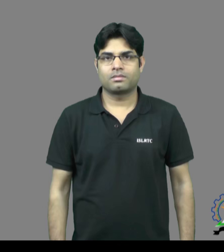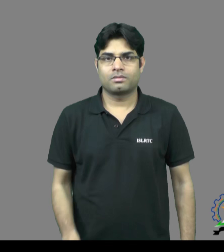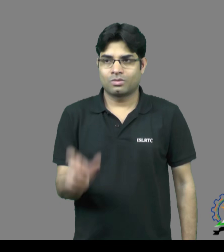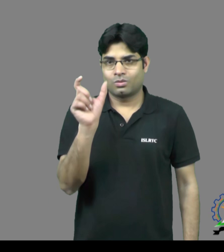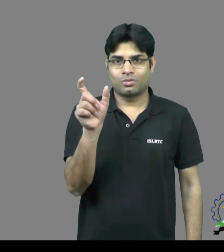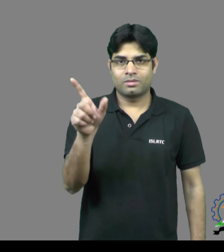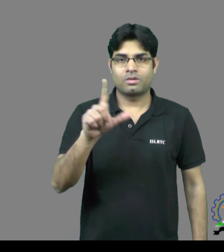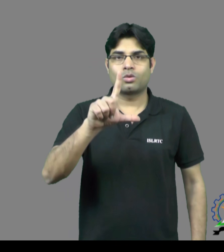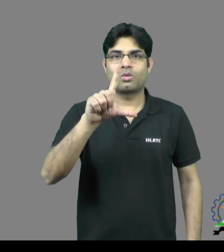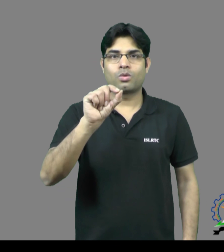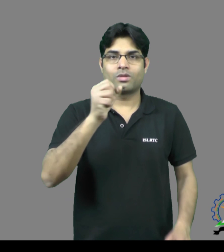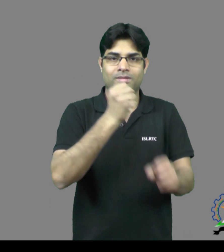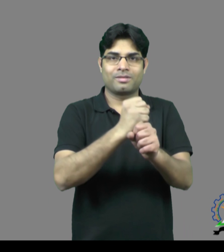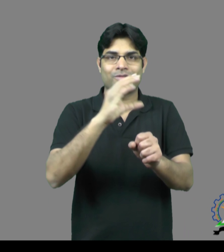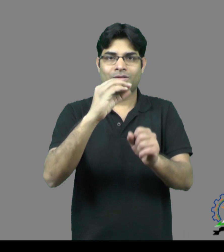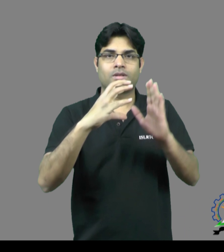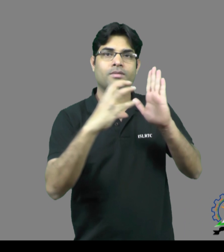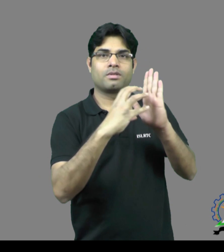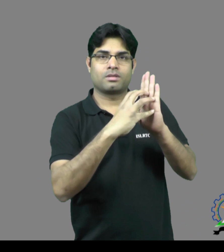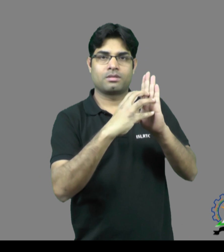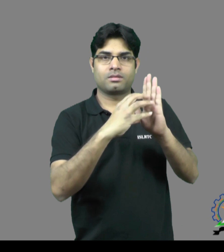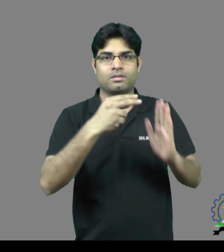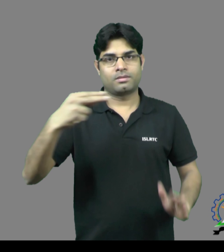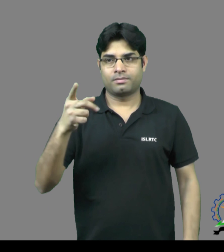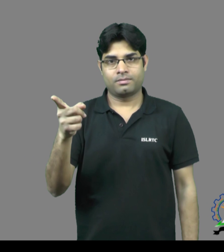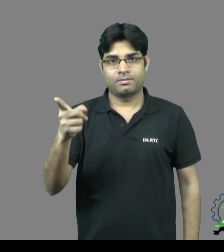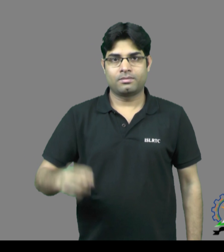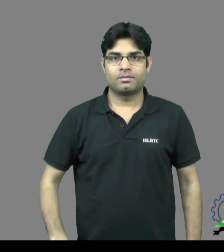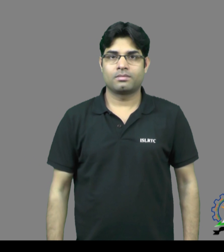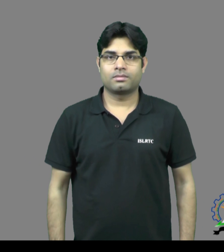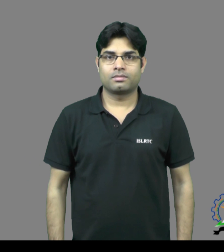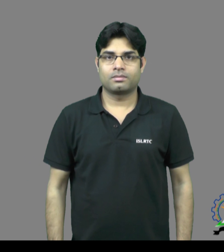Logo